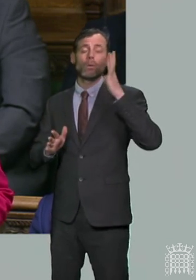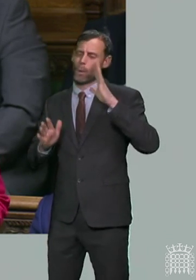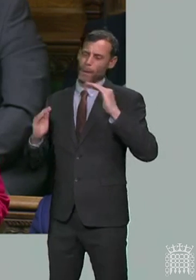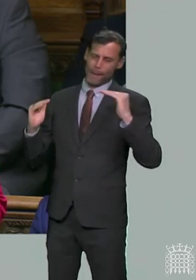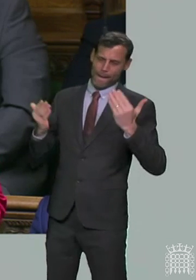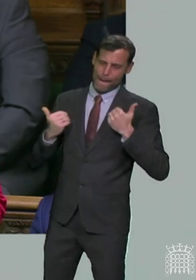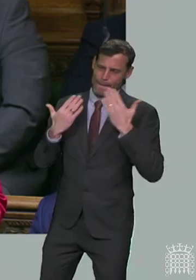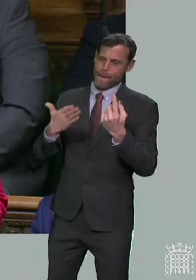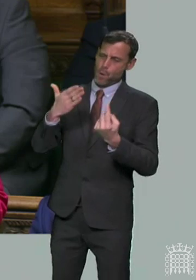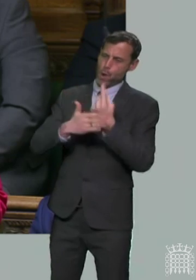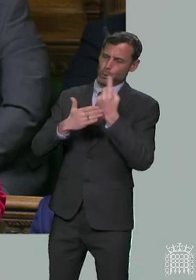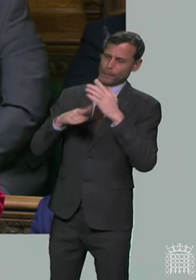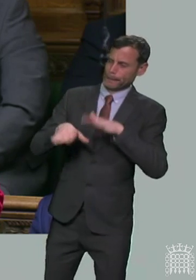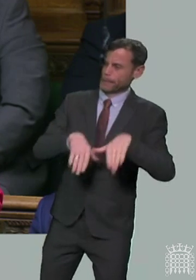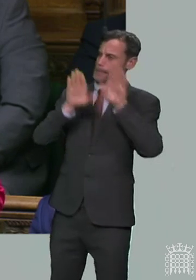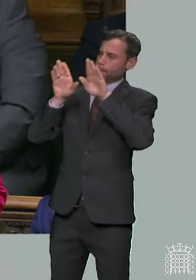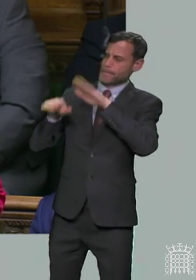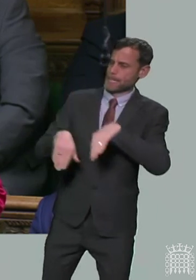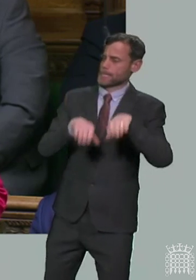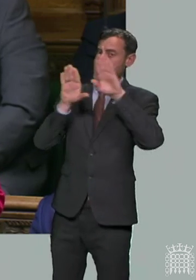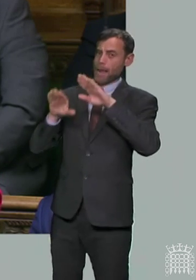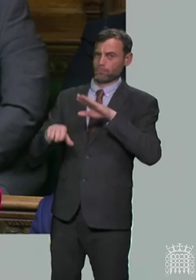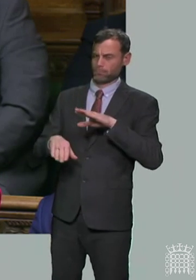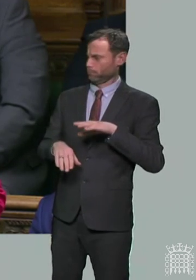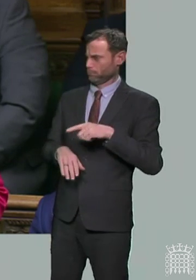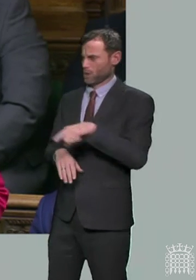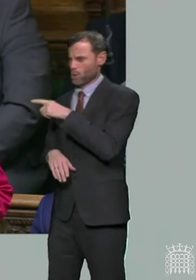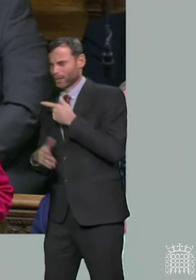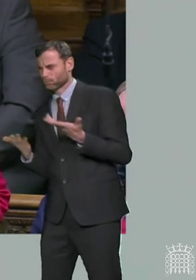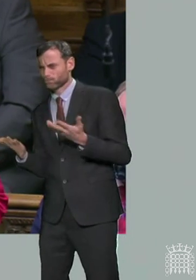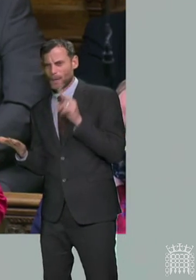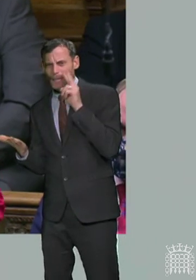Does he agree that his Government have failed and it is time for him to go?